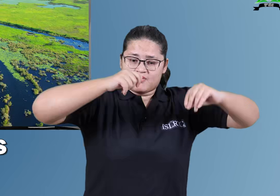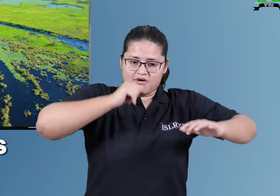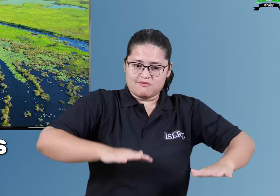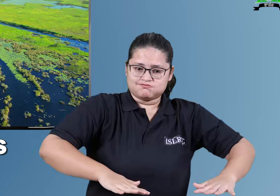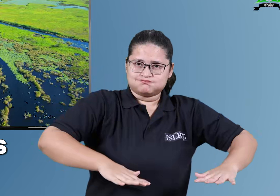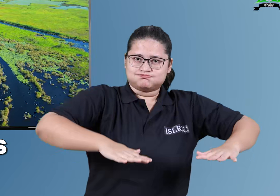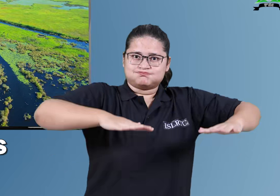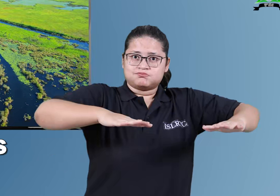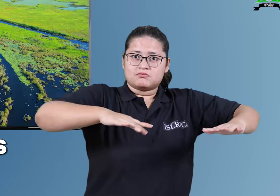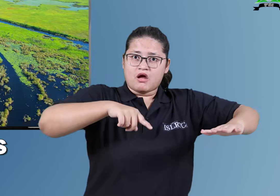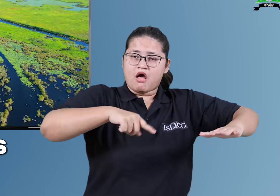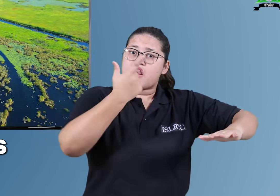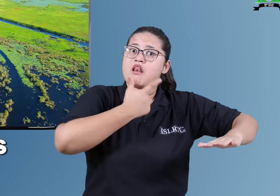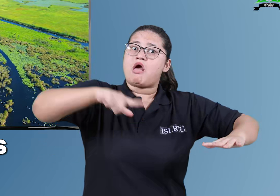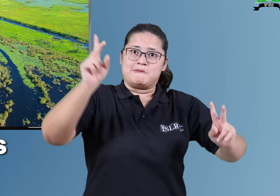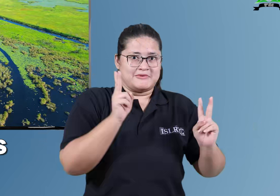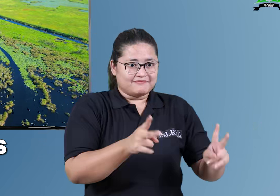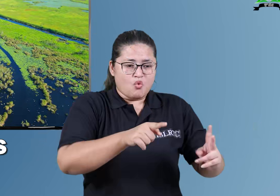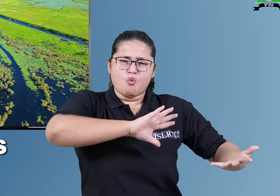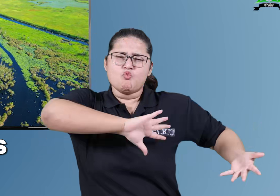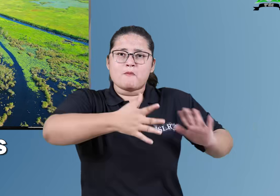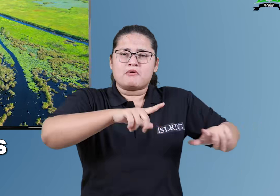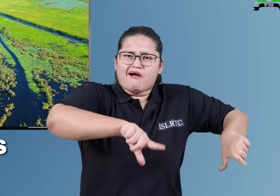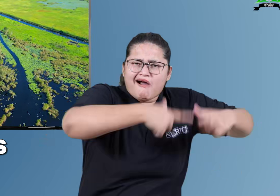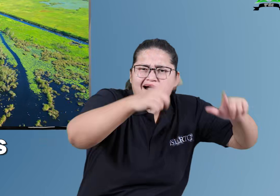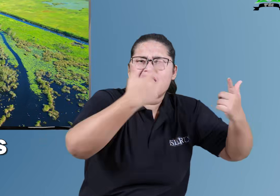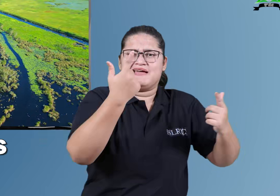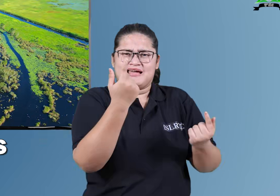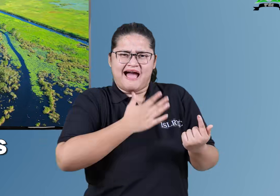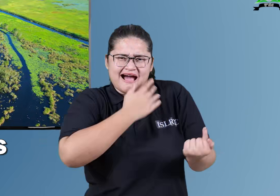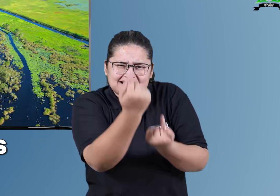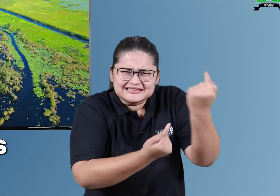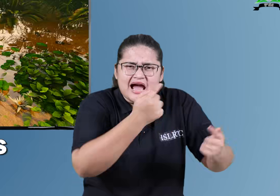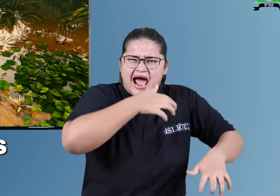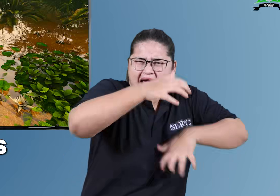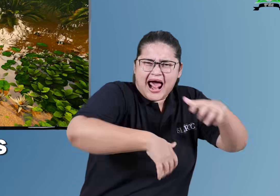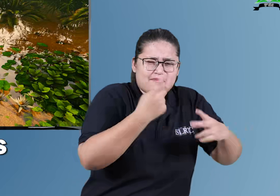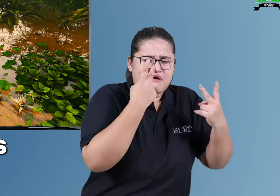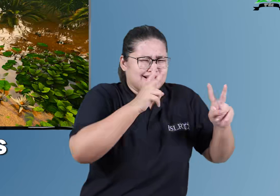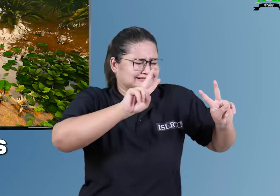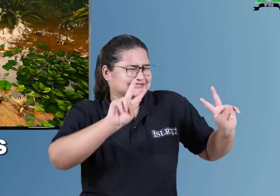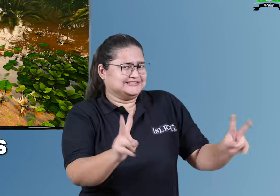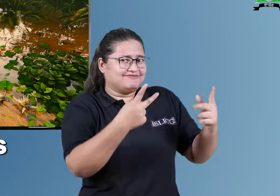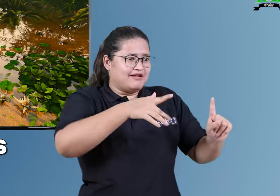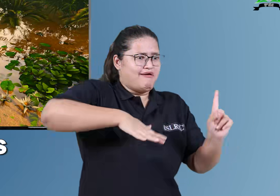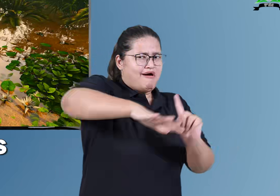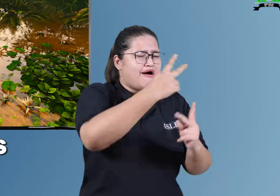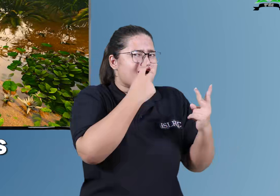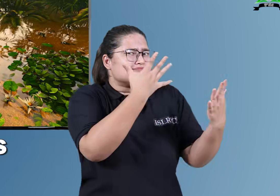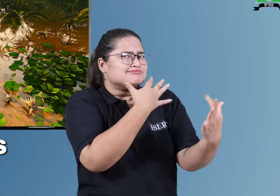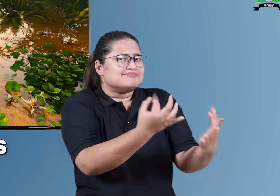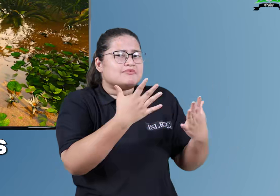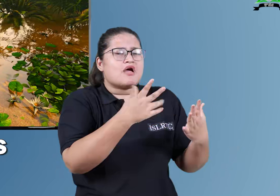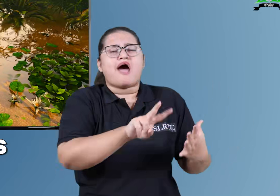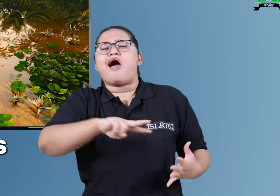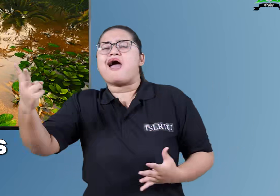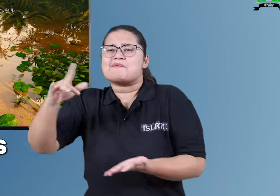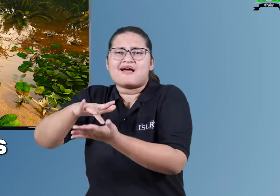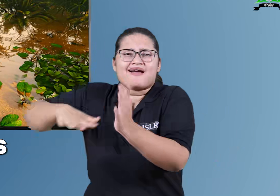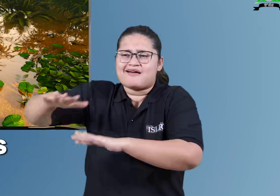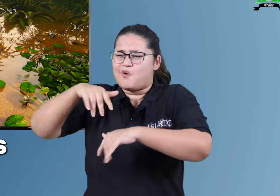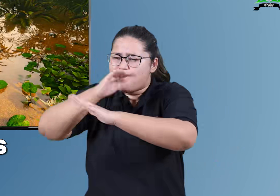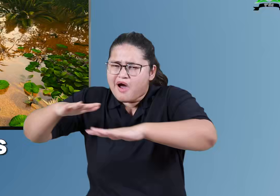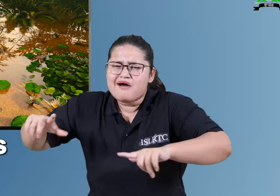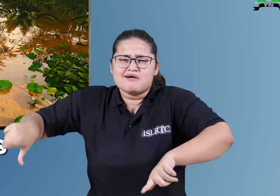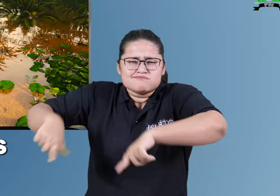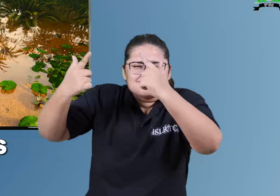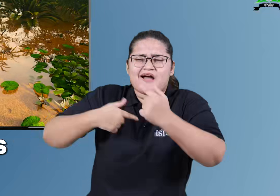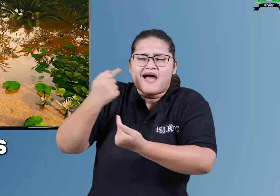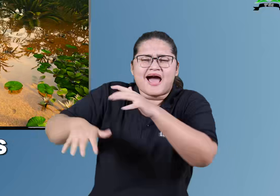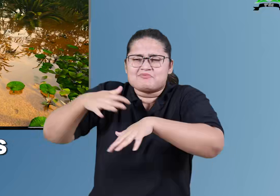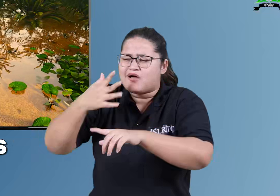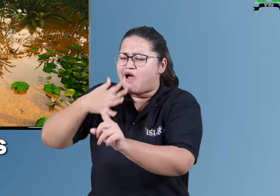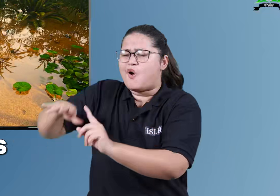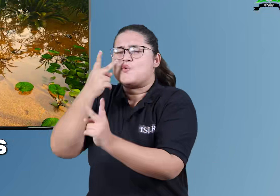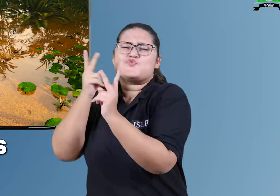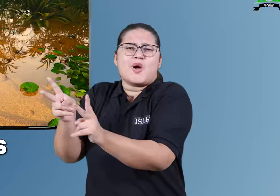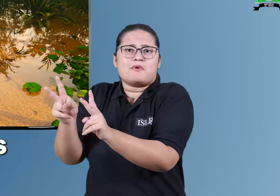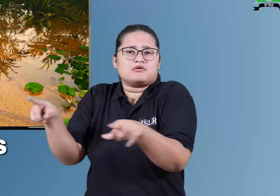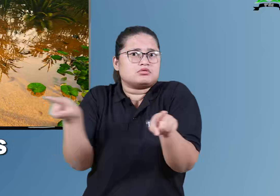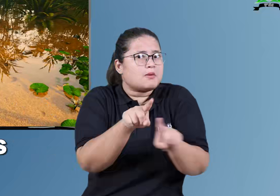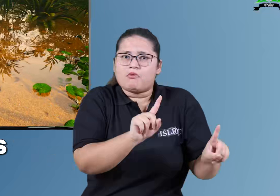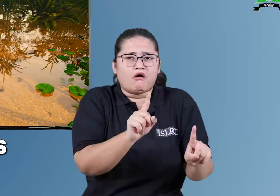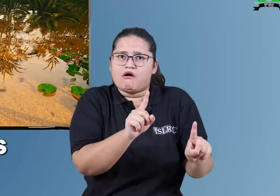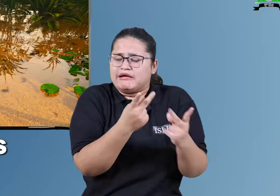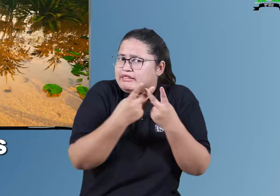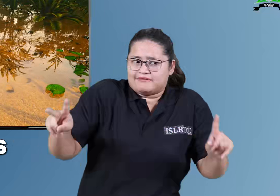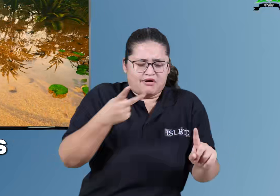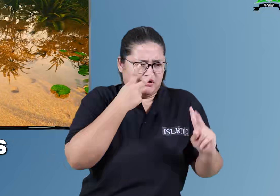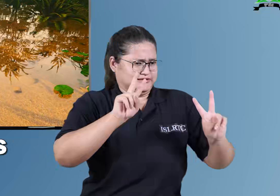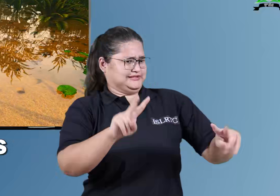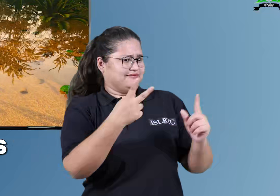Land areas that are saturated with water, either permanently or seasonally, providing unique flora and fauna.